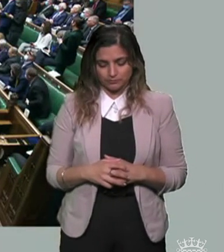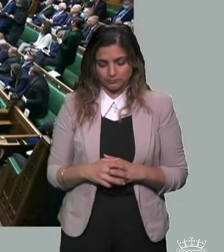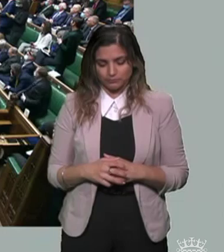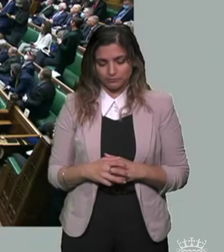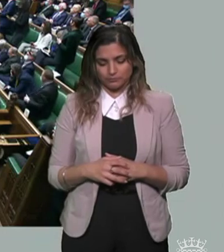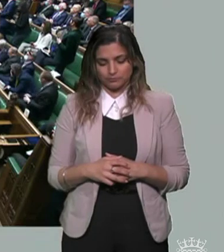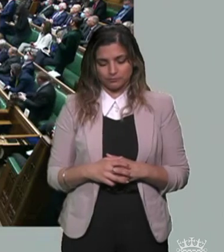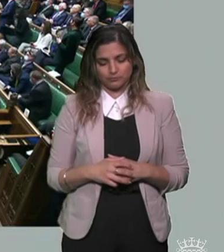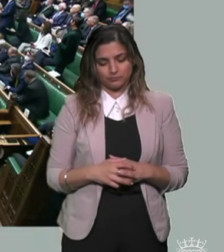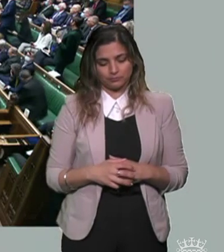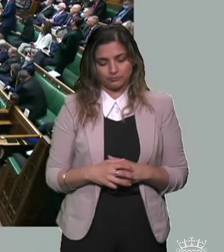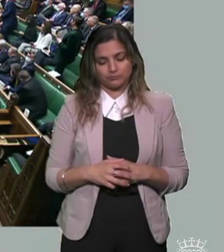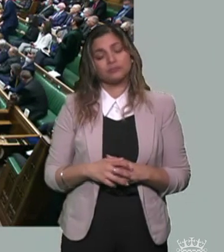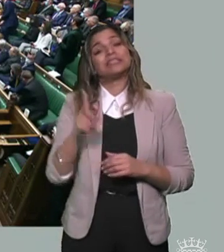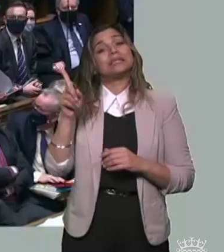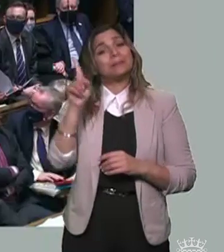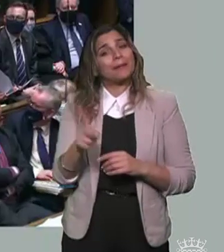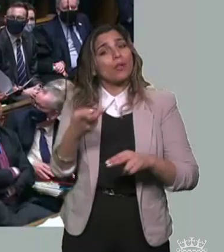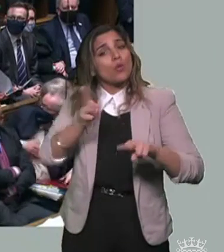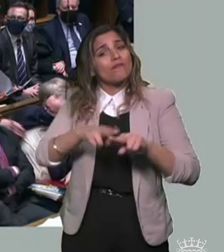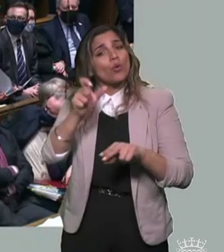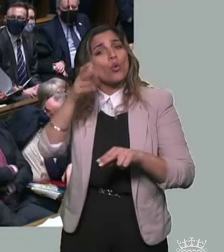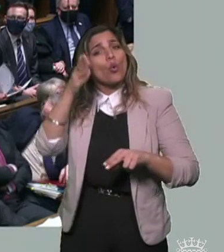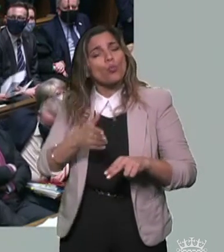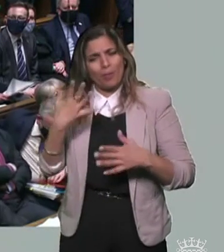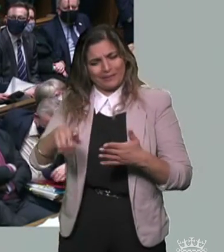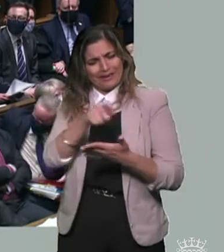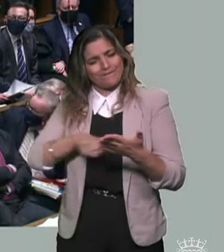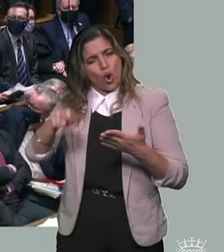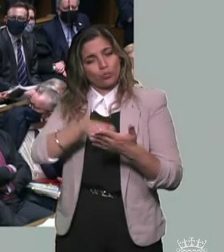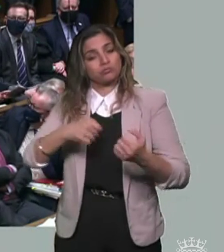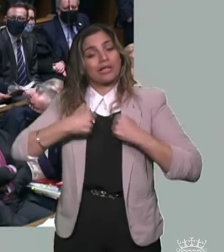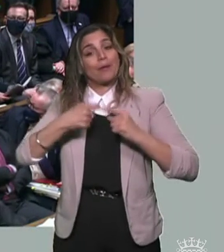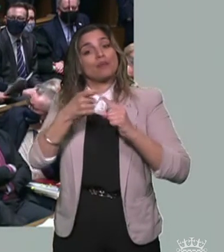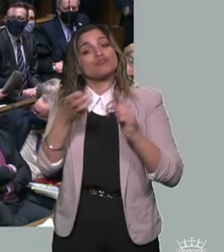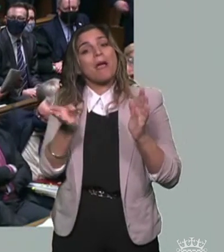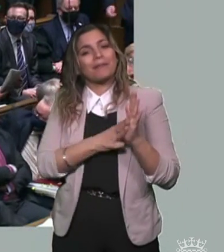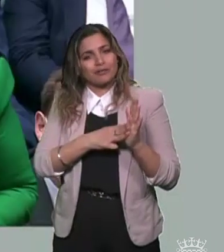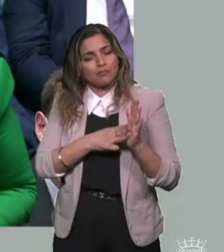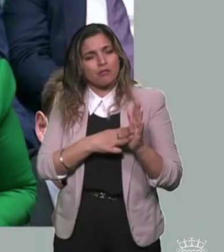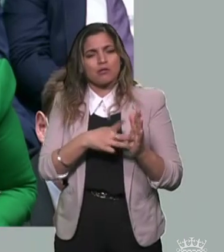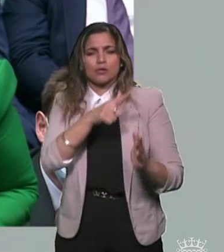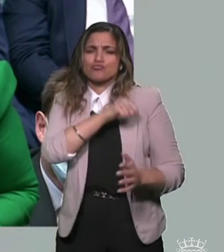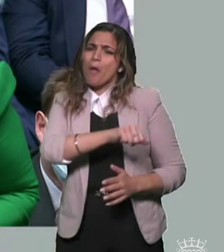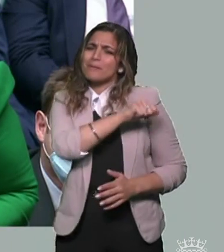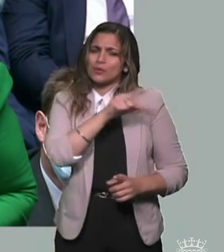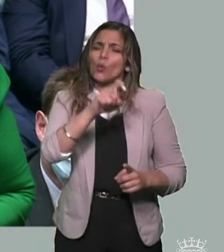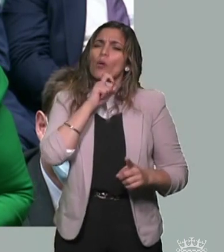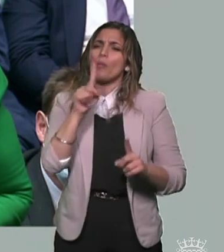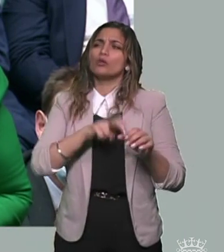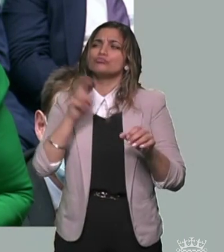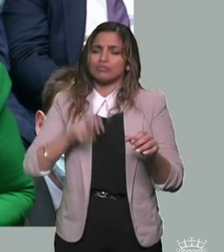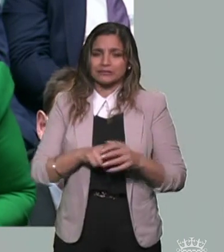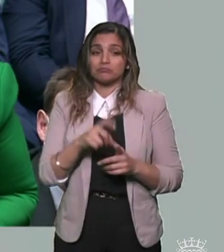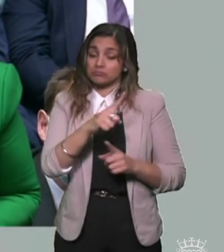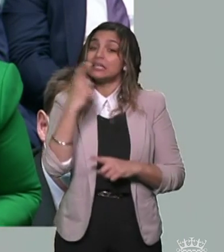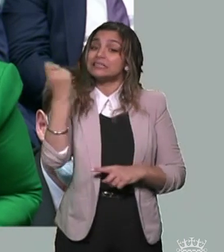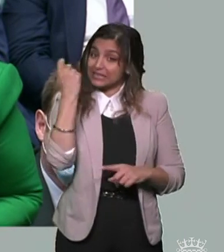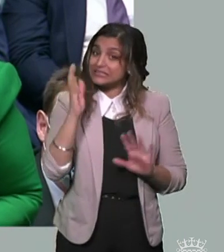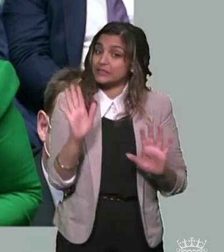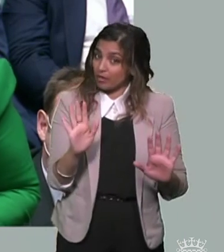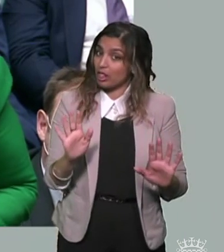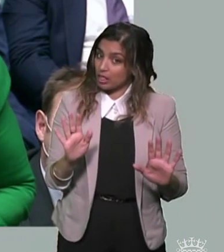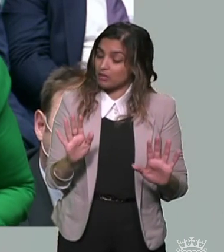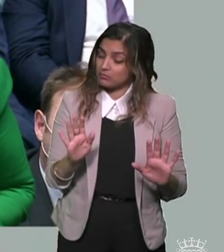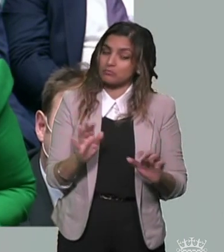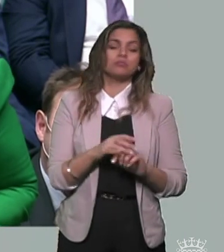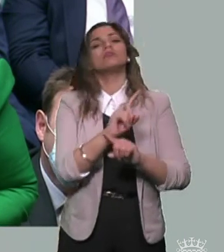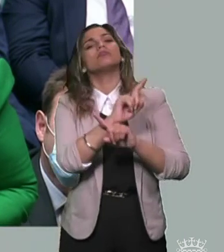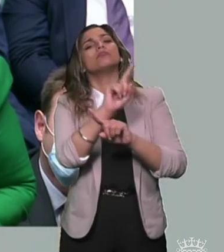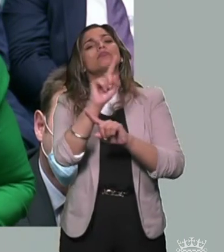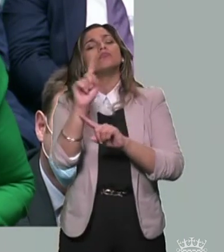8. The great people of Cornwall voted in our Prime Minister on a promise to get Brexit done; he was successful.